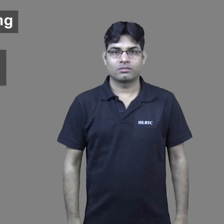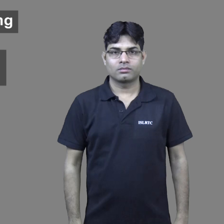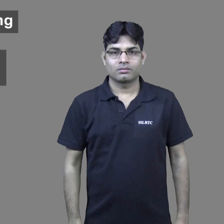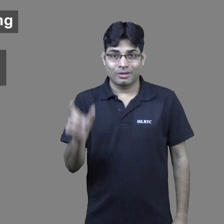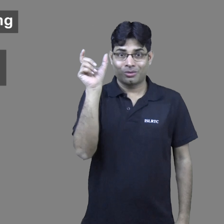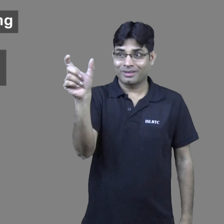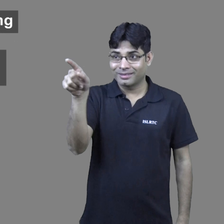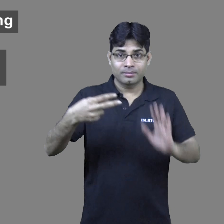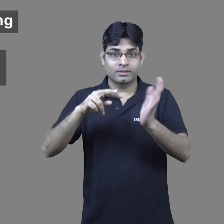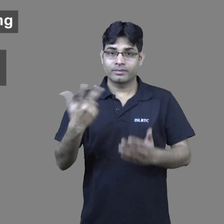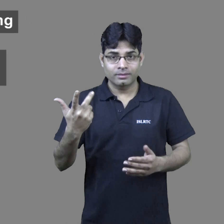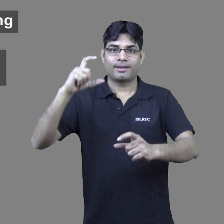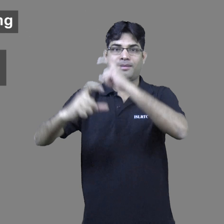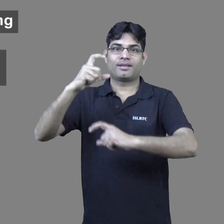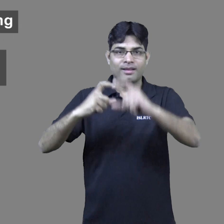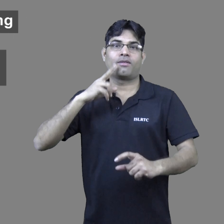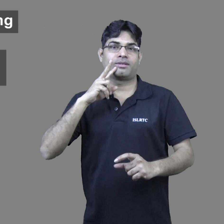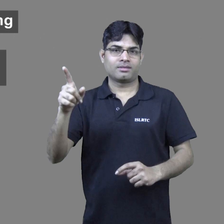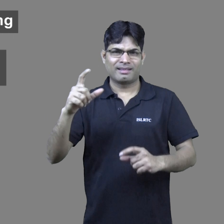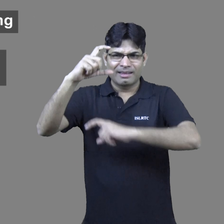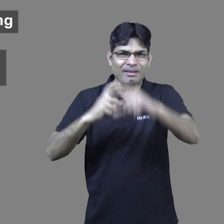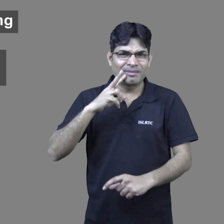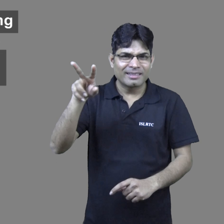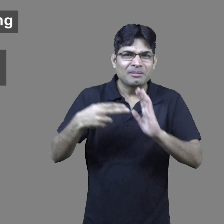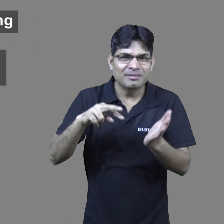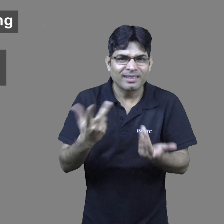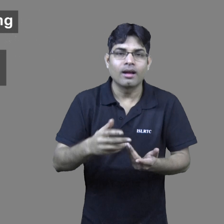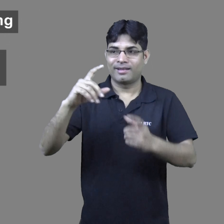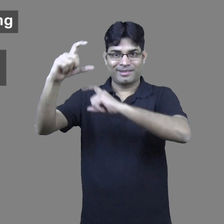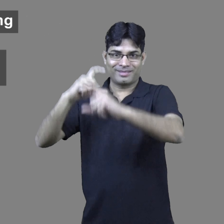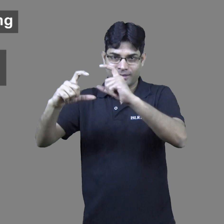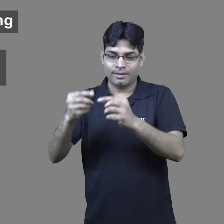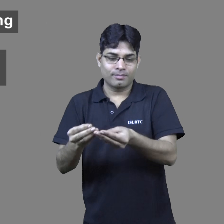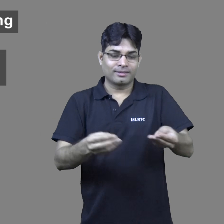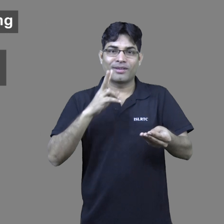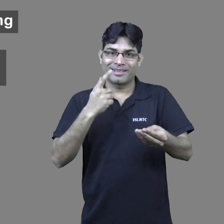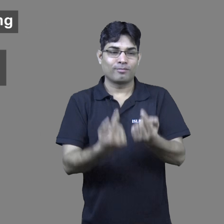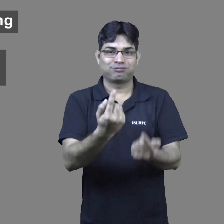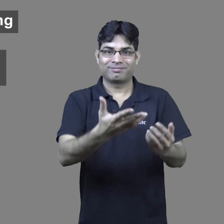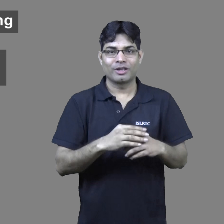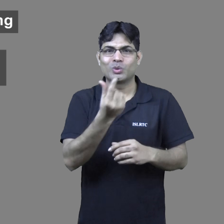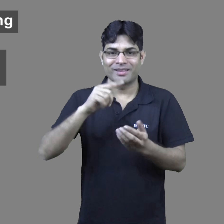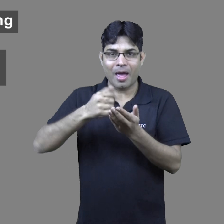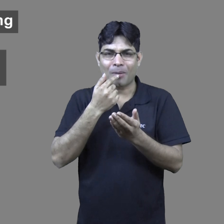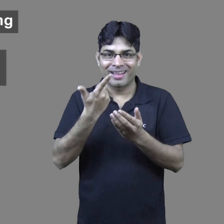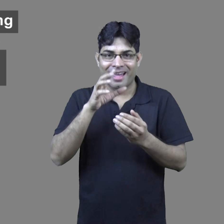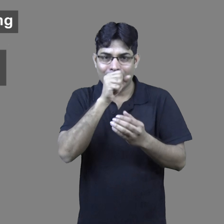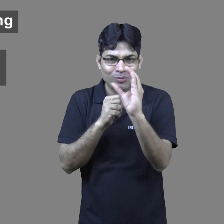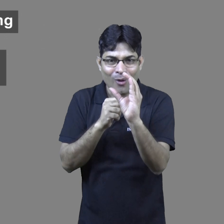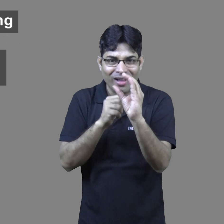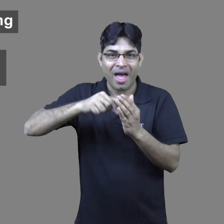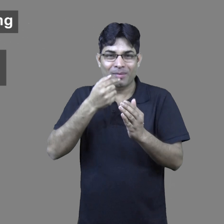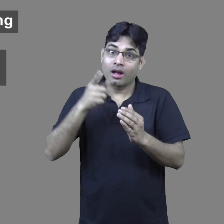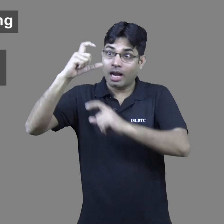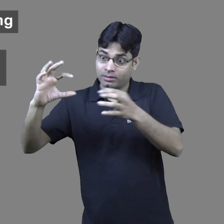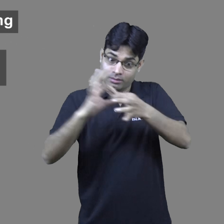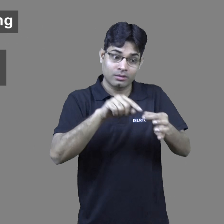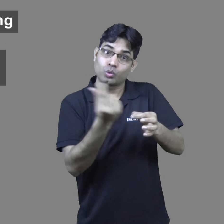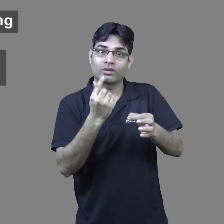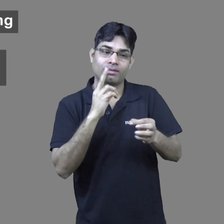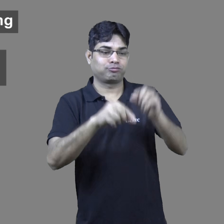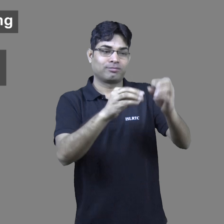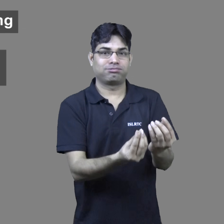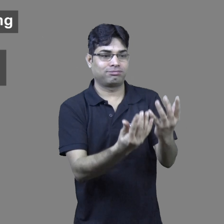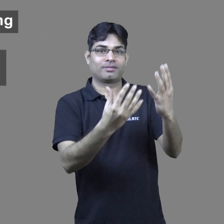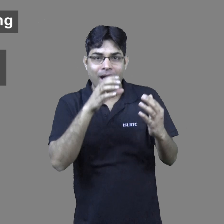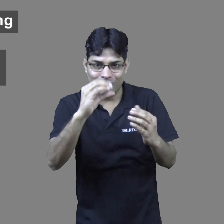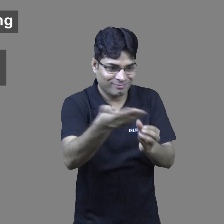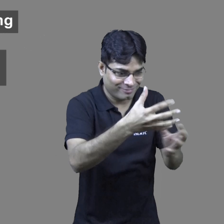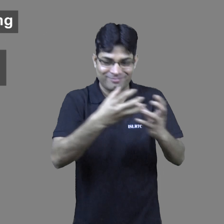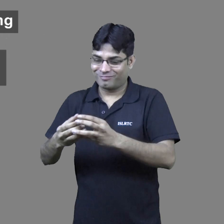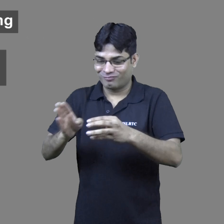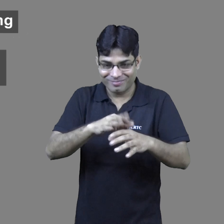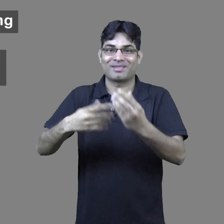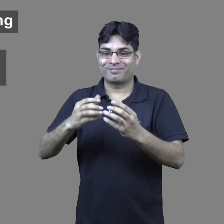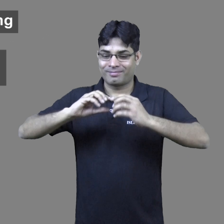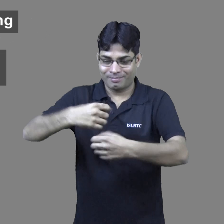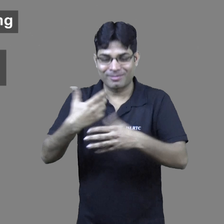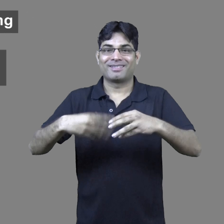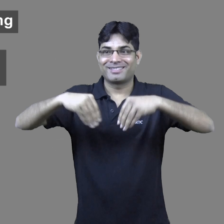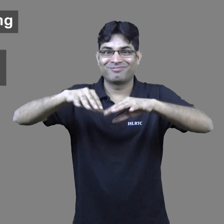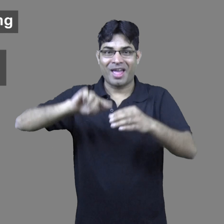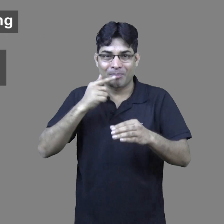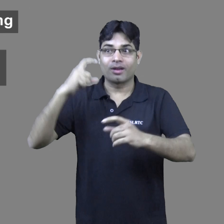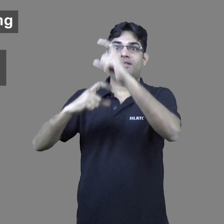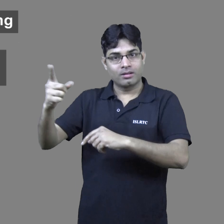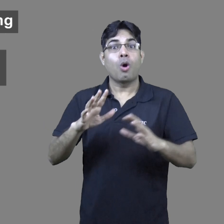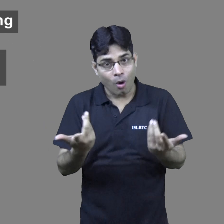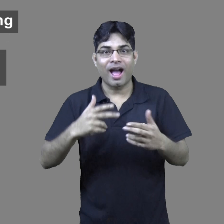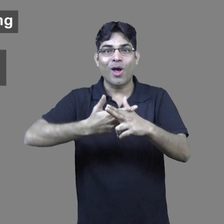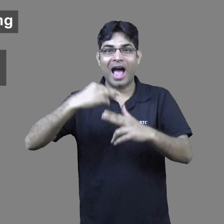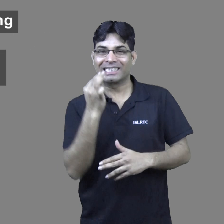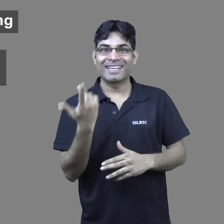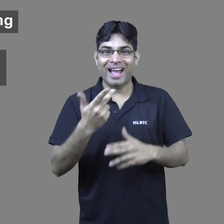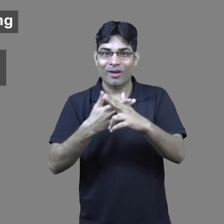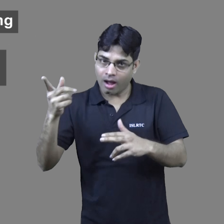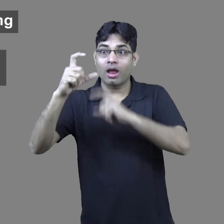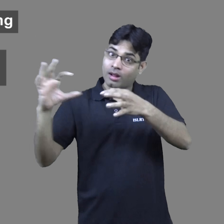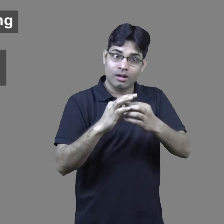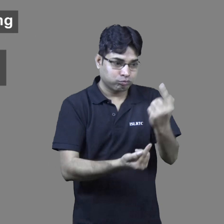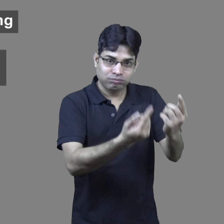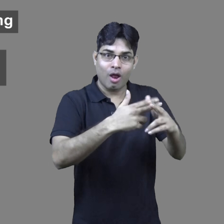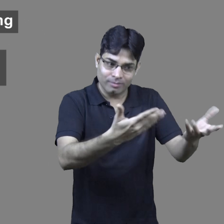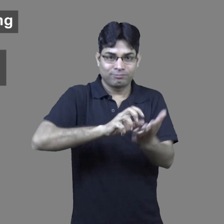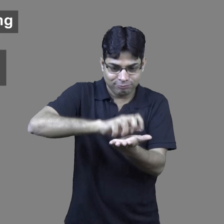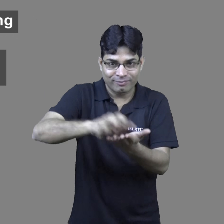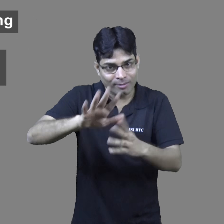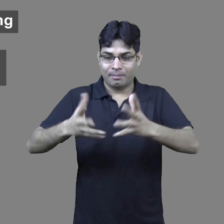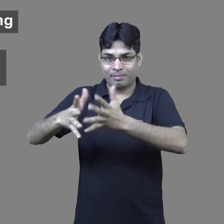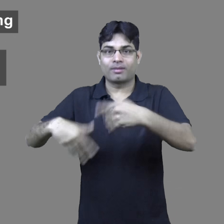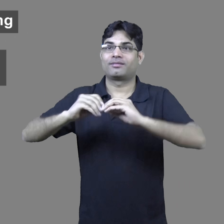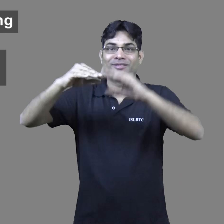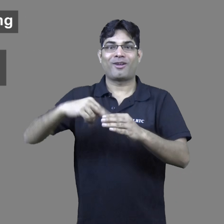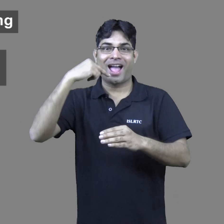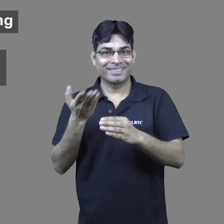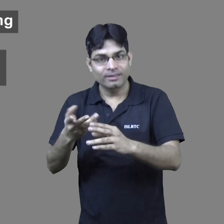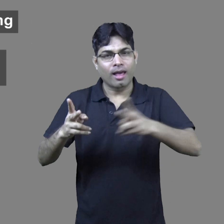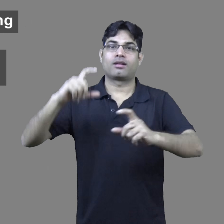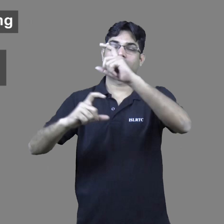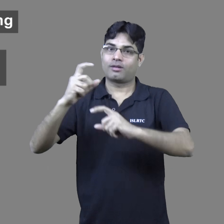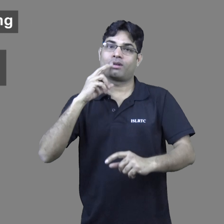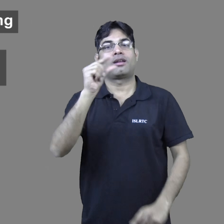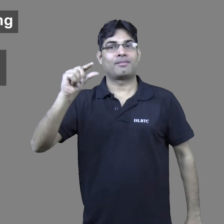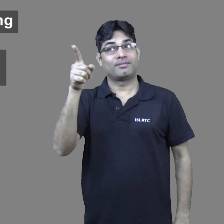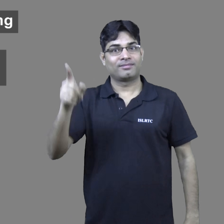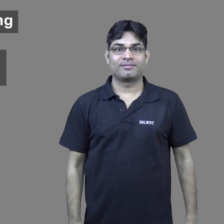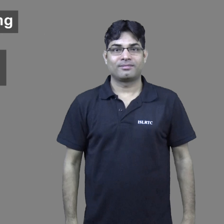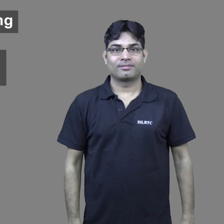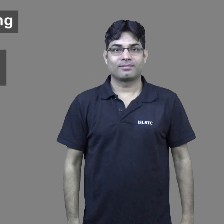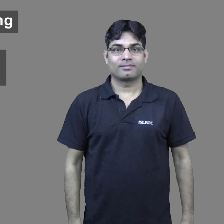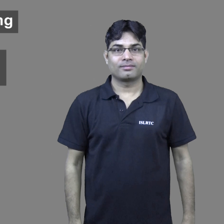Vegetable Growing or Gardening for Processing